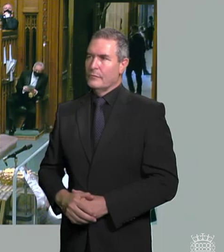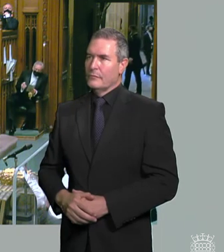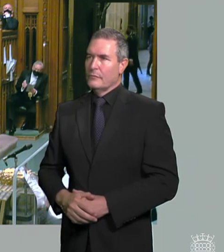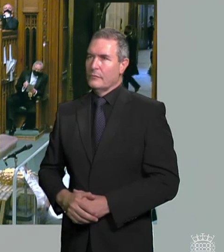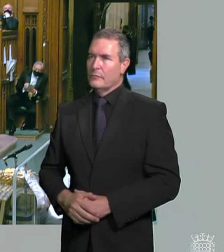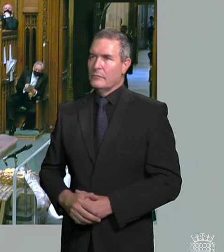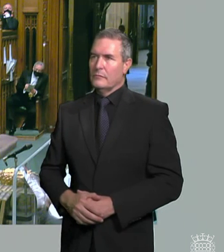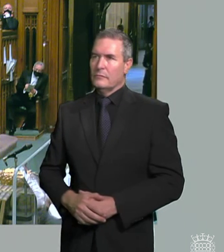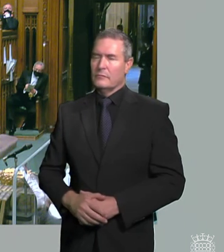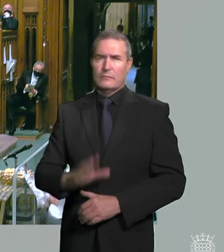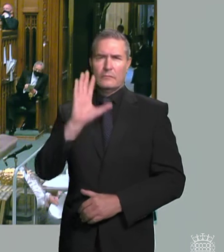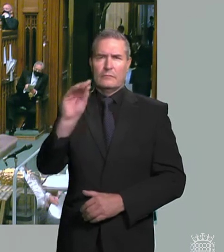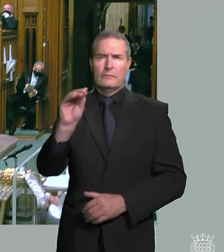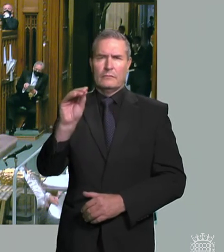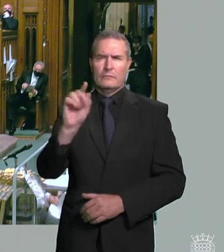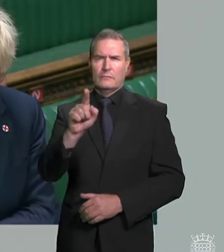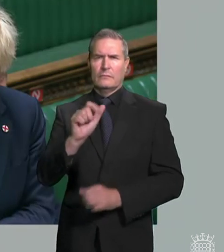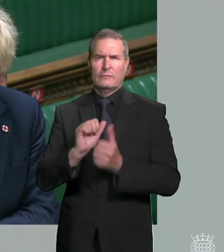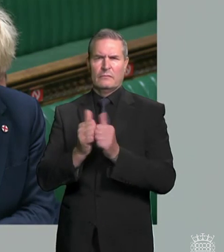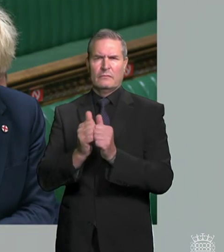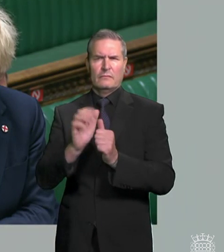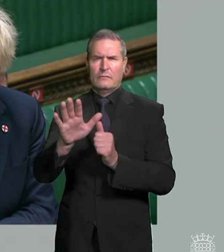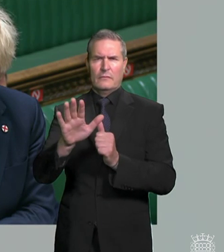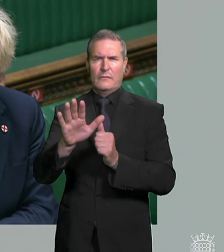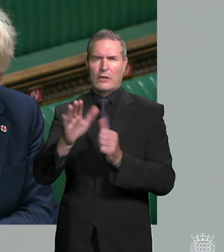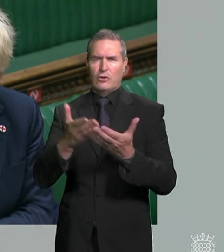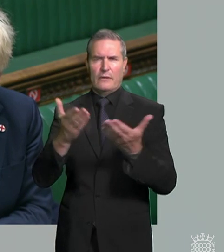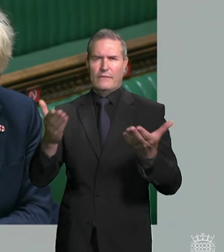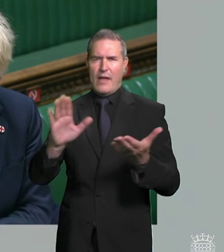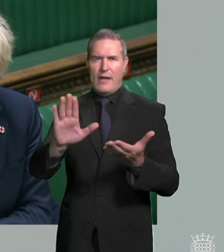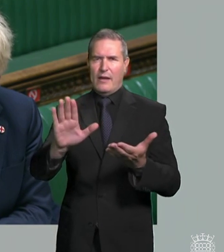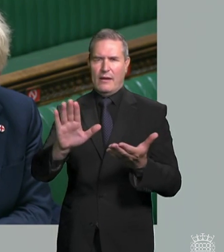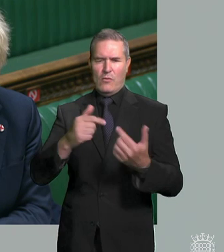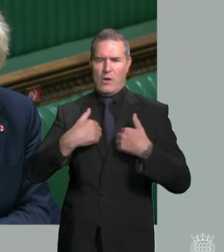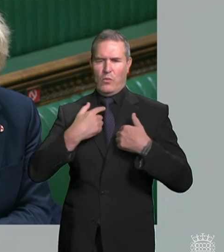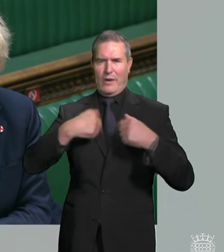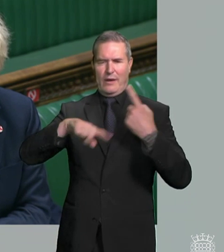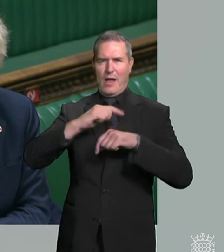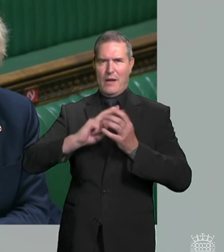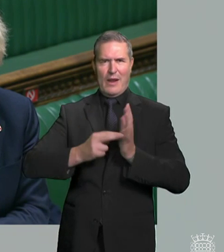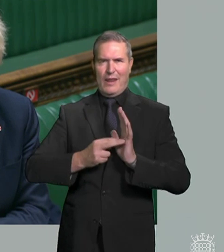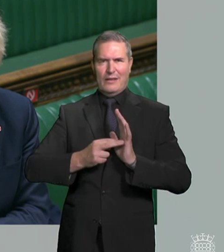I do not think that is an entirely fair characterisation of what the Government are doing.